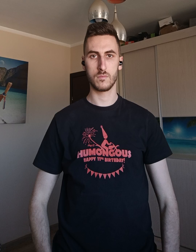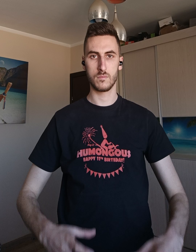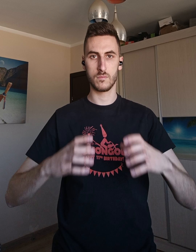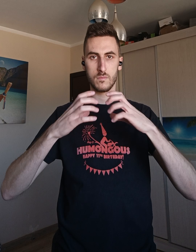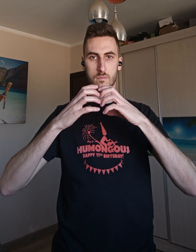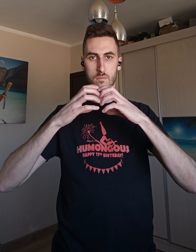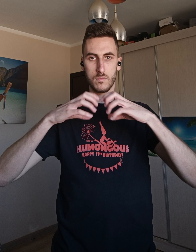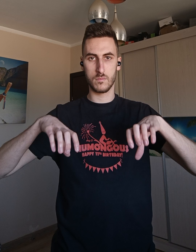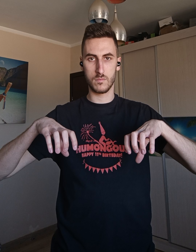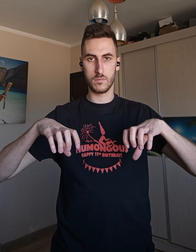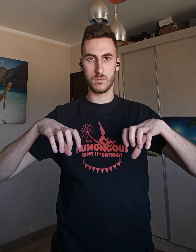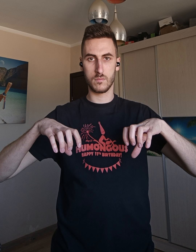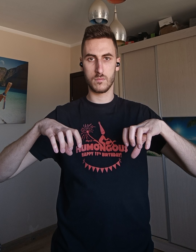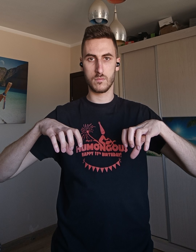ביצים